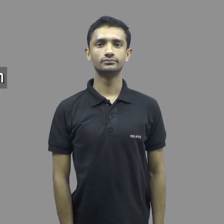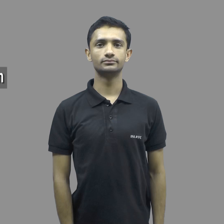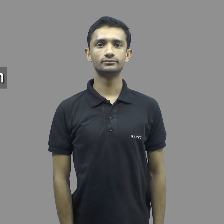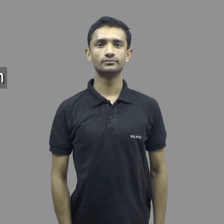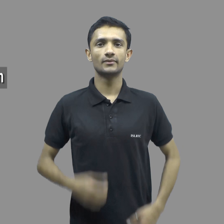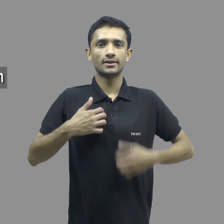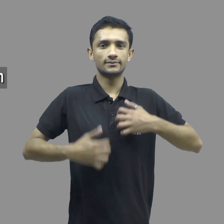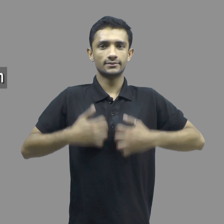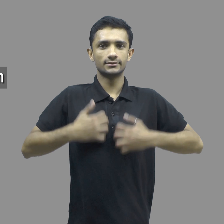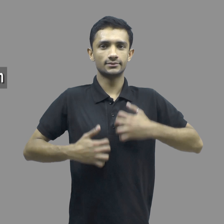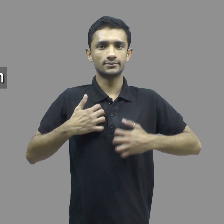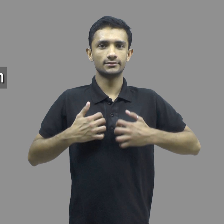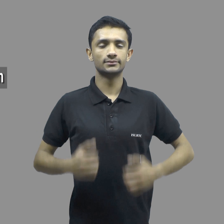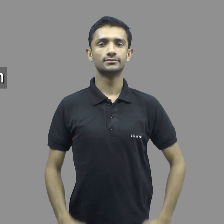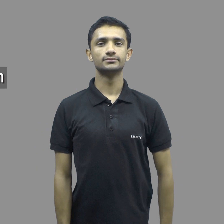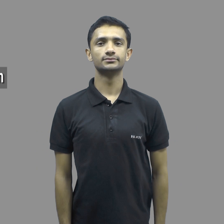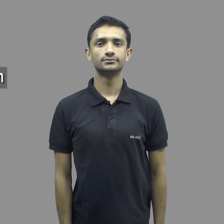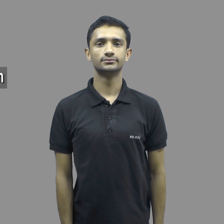Emotion